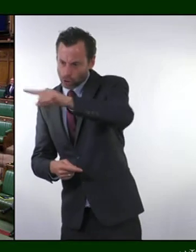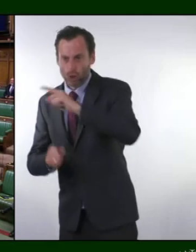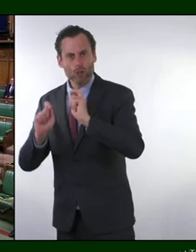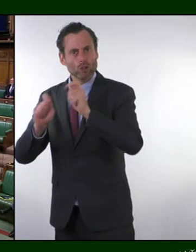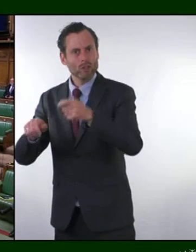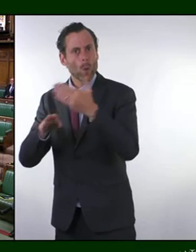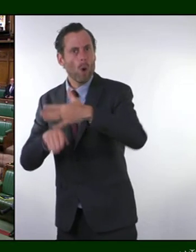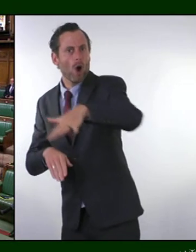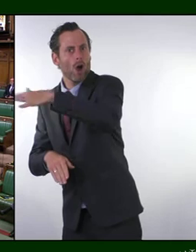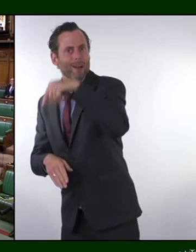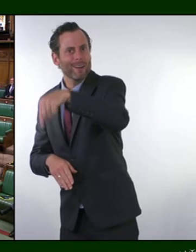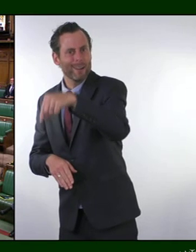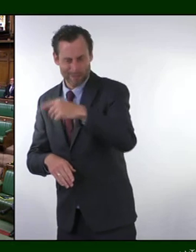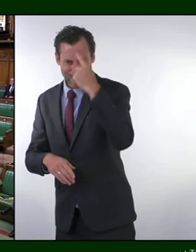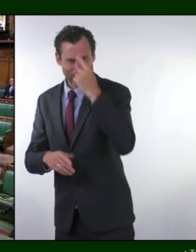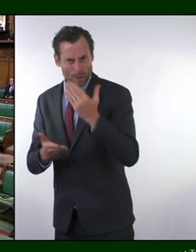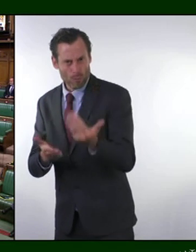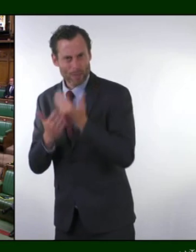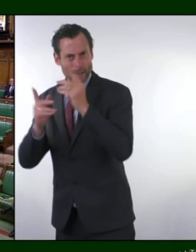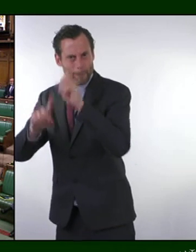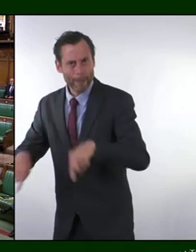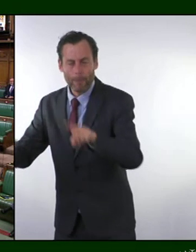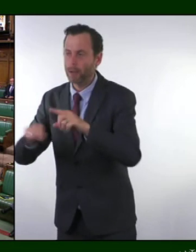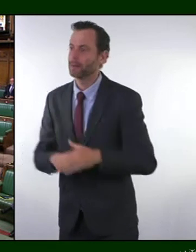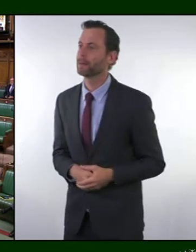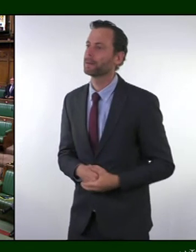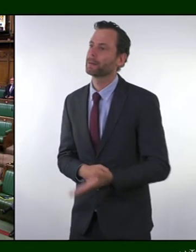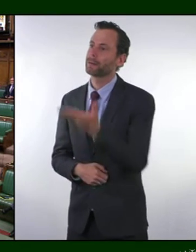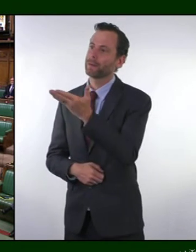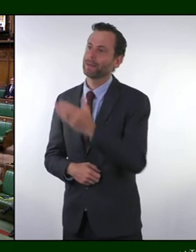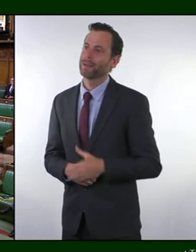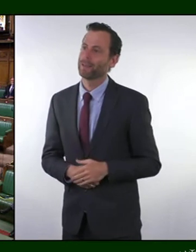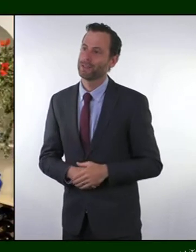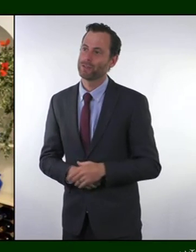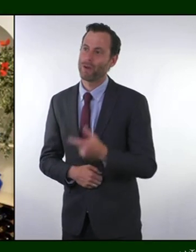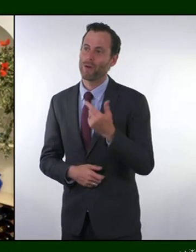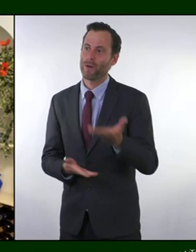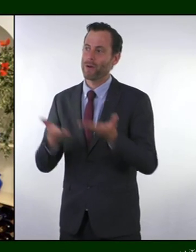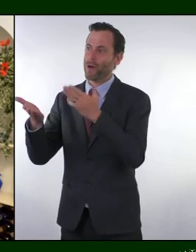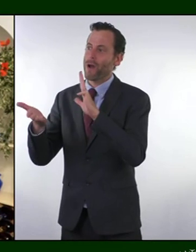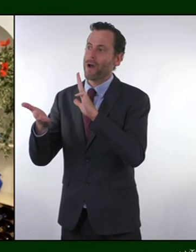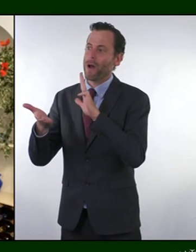We are heading to the shadows of Lichfield cathedral with Michael Fabricant.